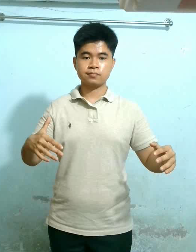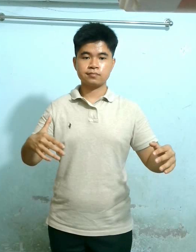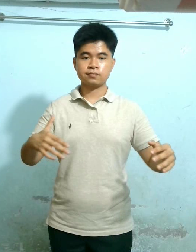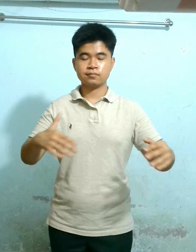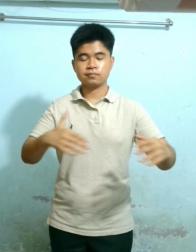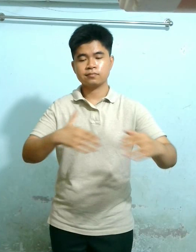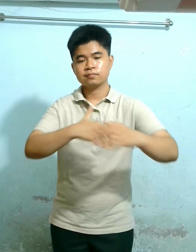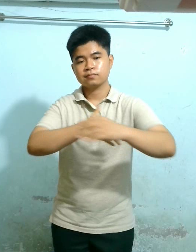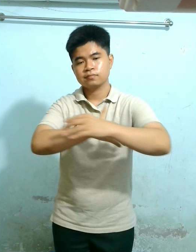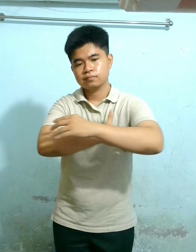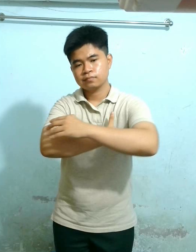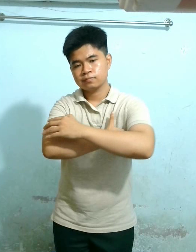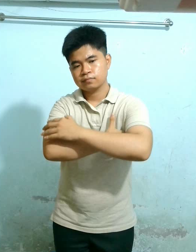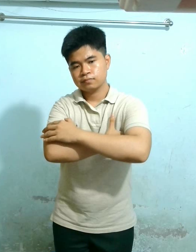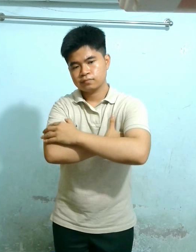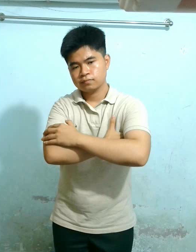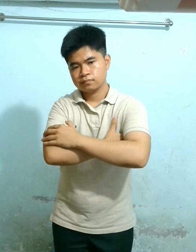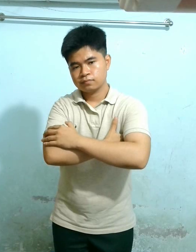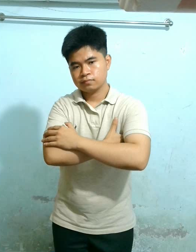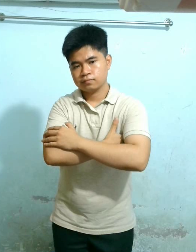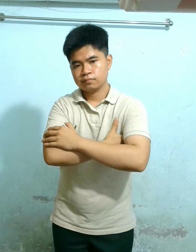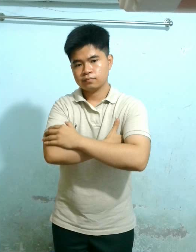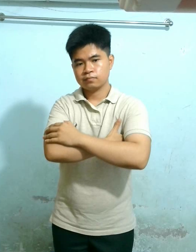om